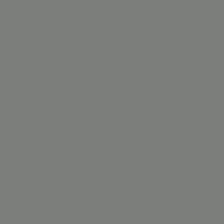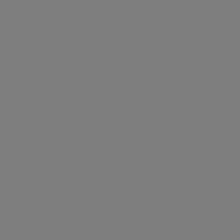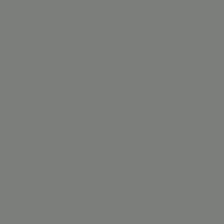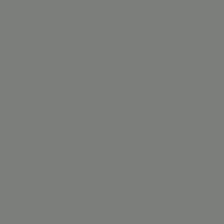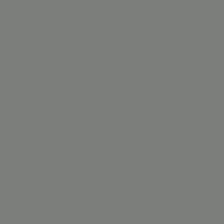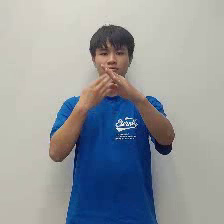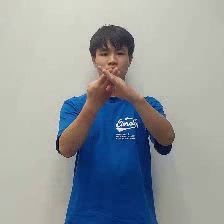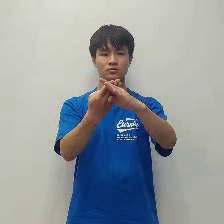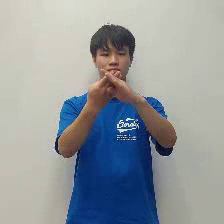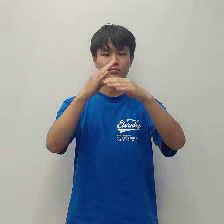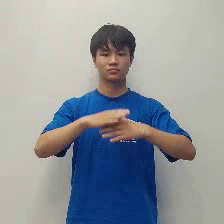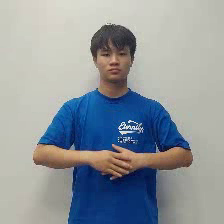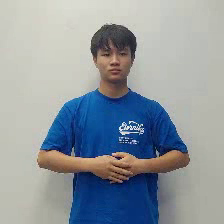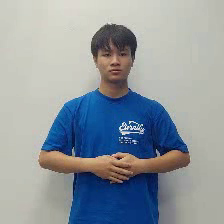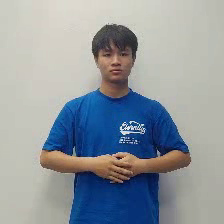Trường học